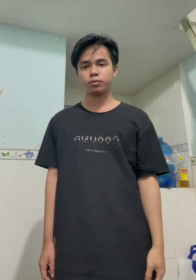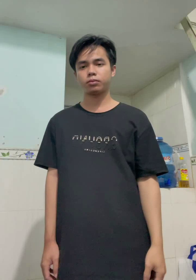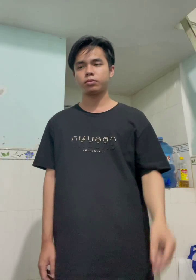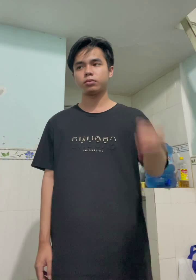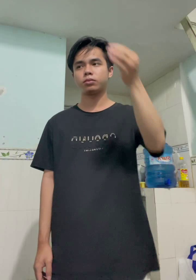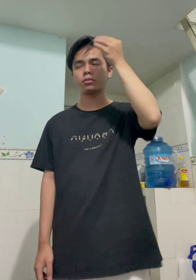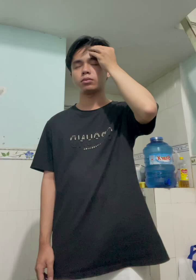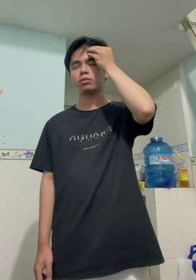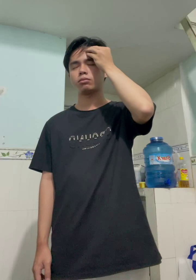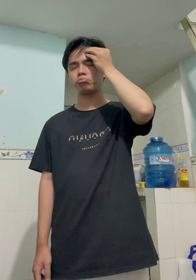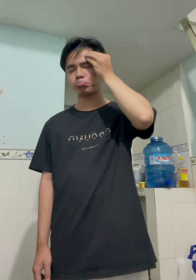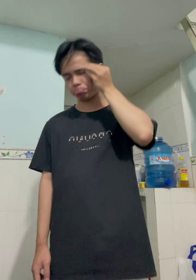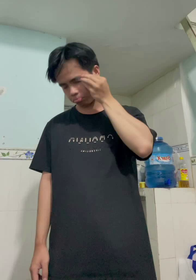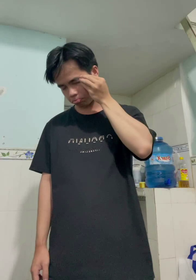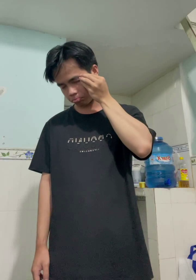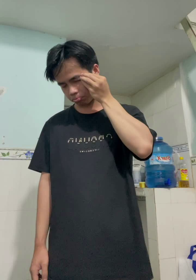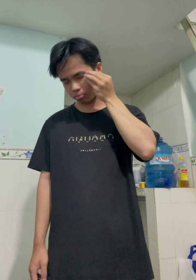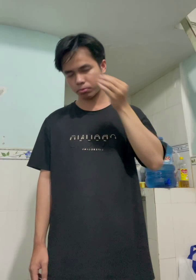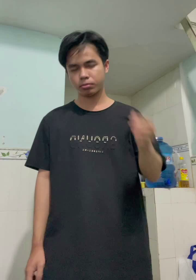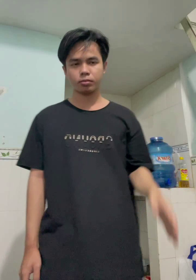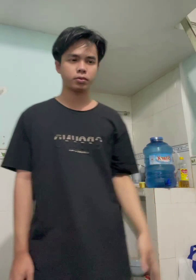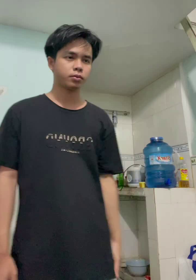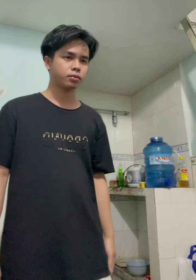benh